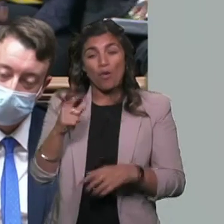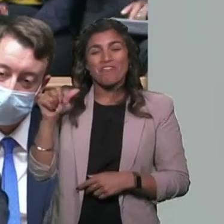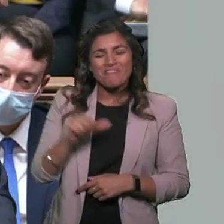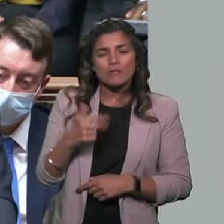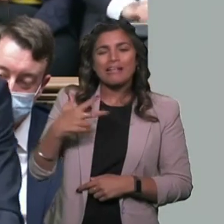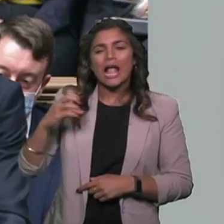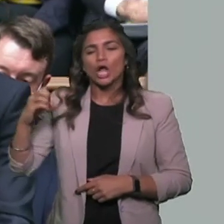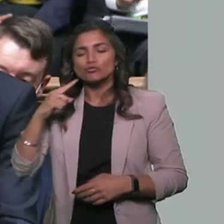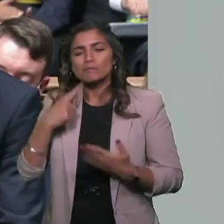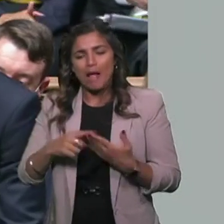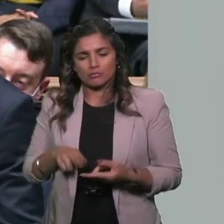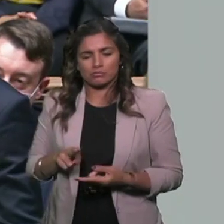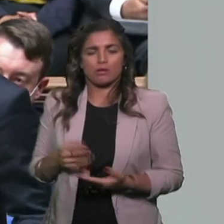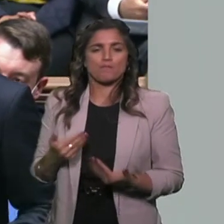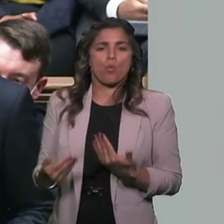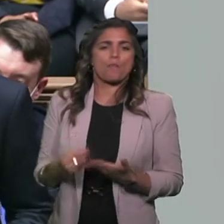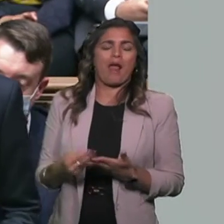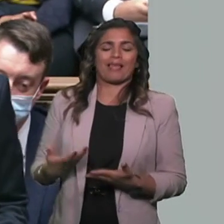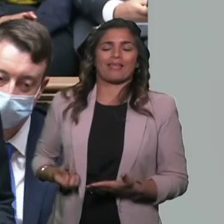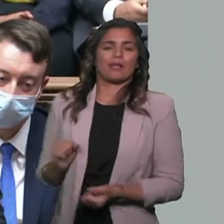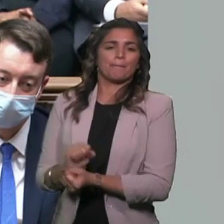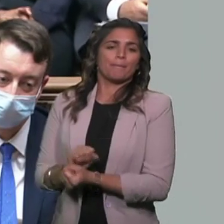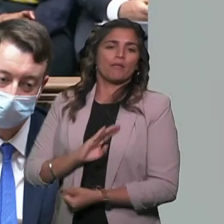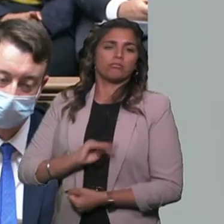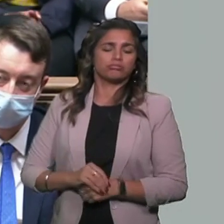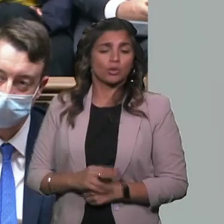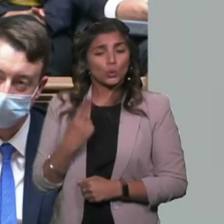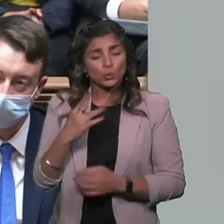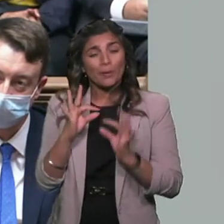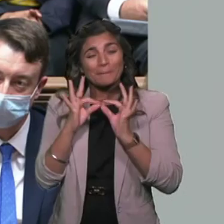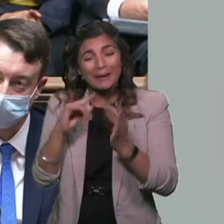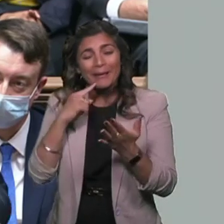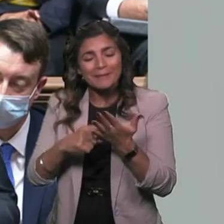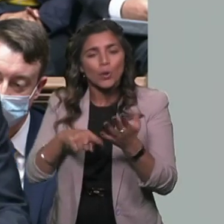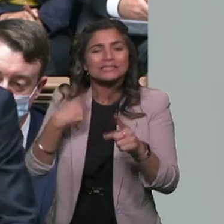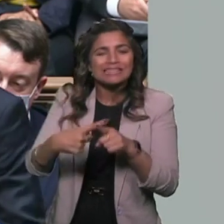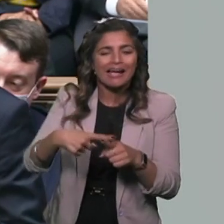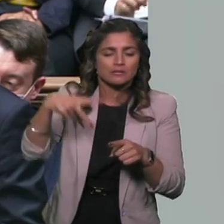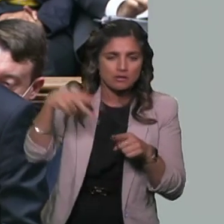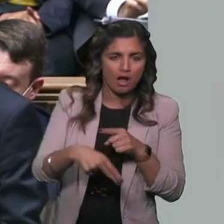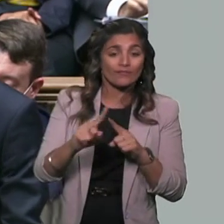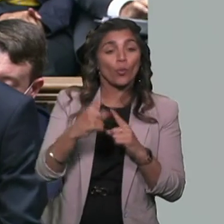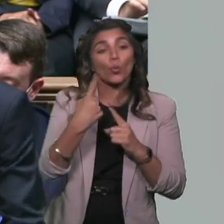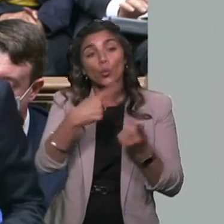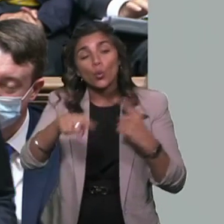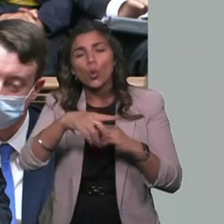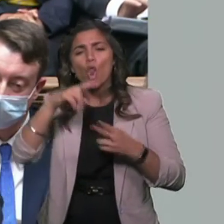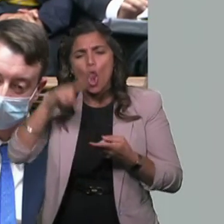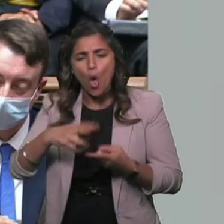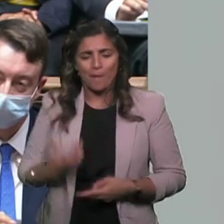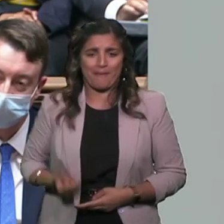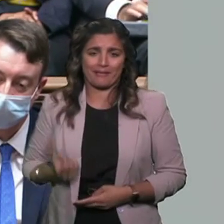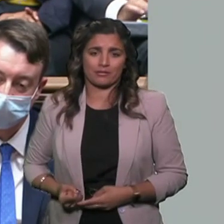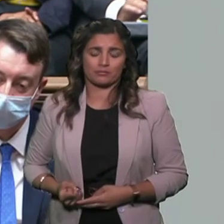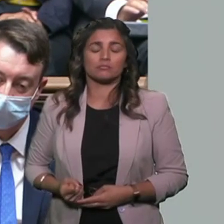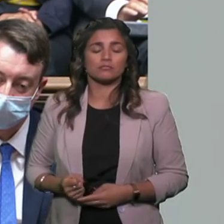This is a £2 billion tax cut for the lowest paid workers in our country.